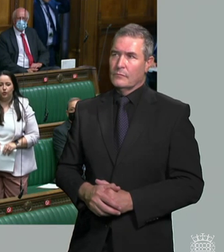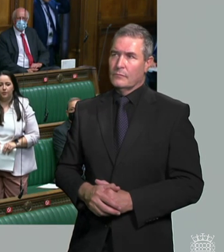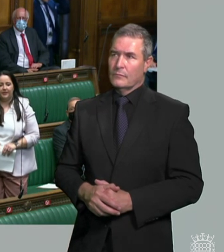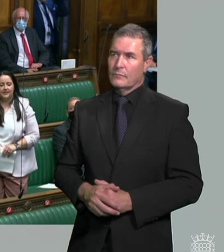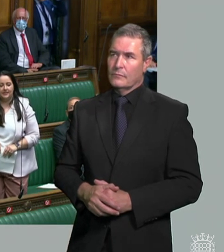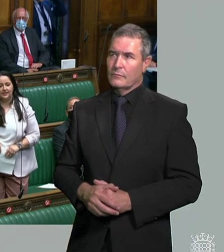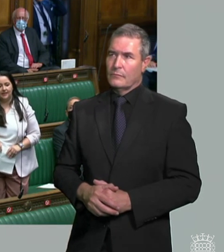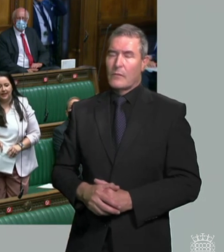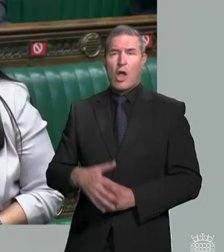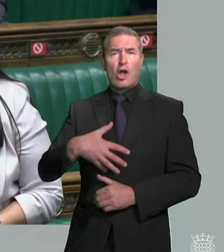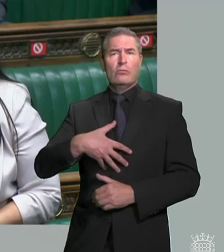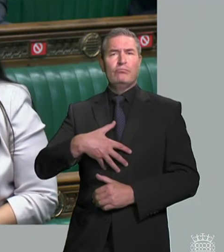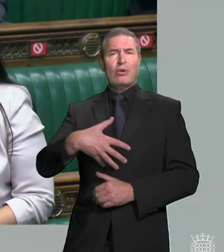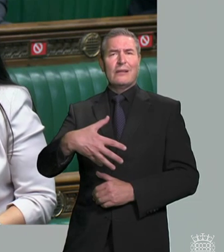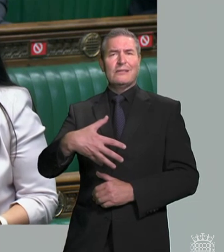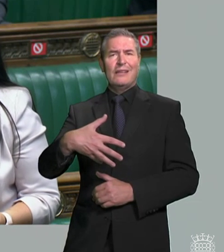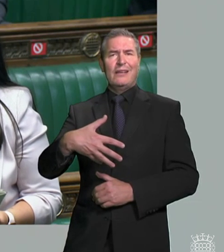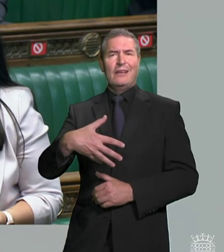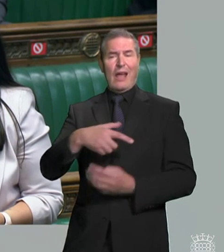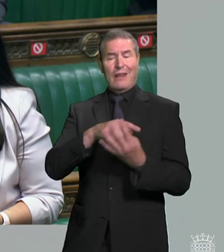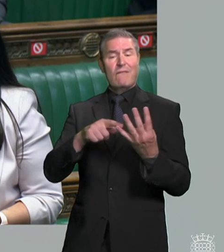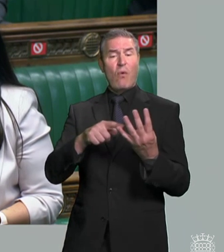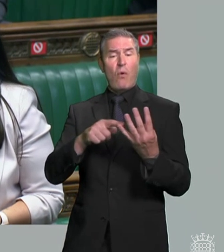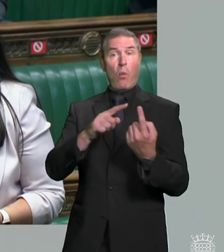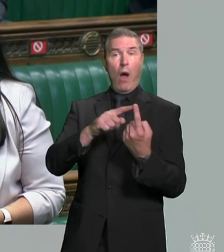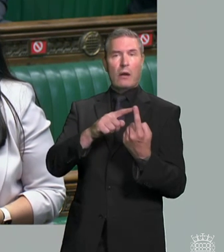One in four pregnancies ends in miscarriage.